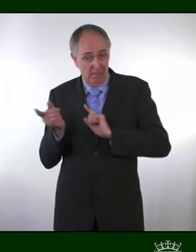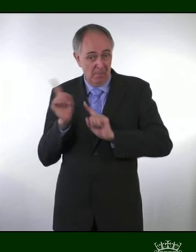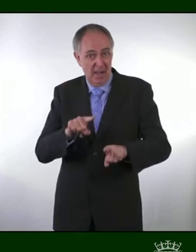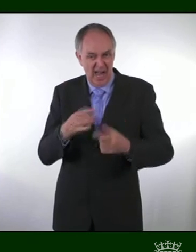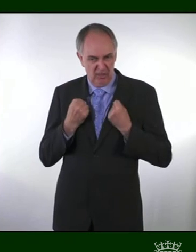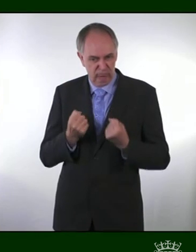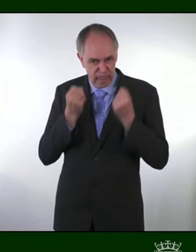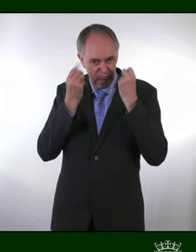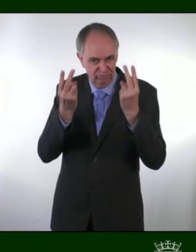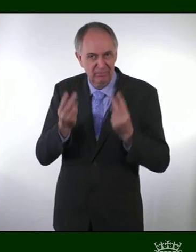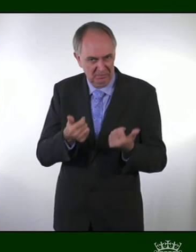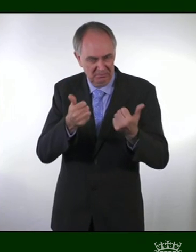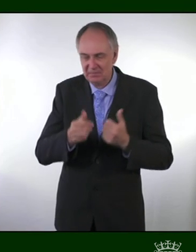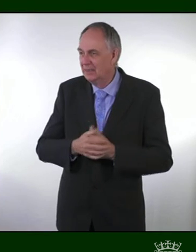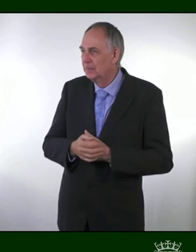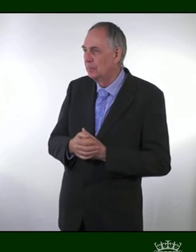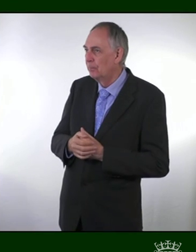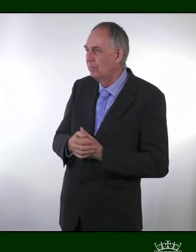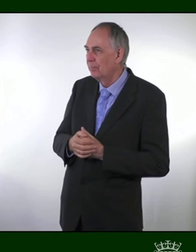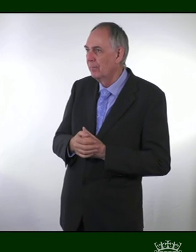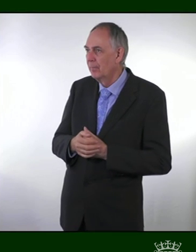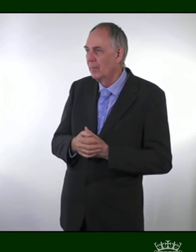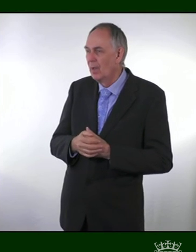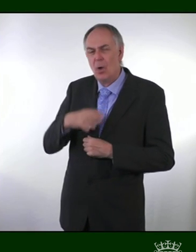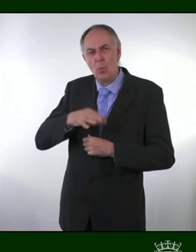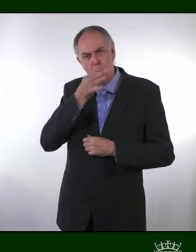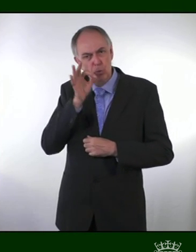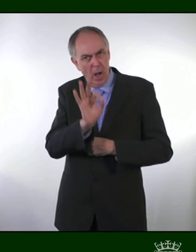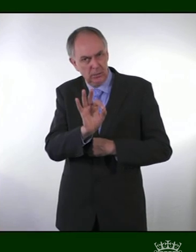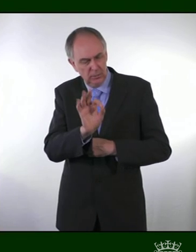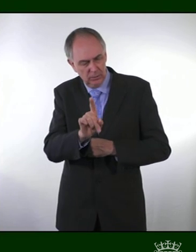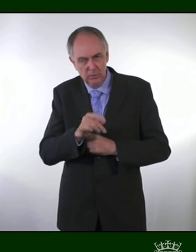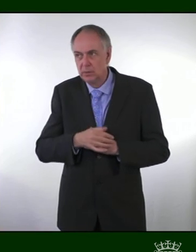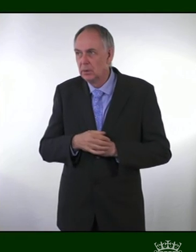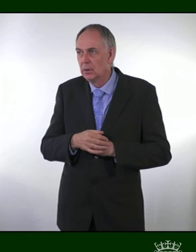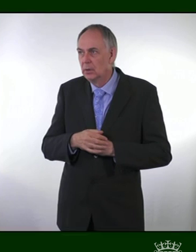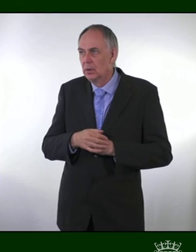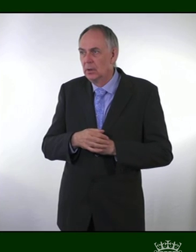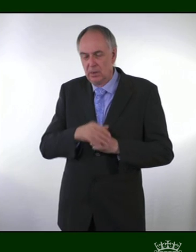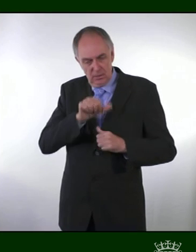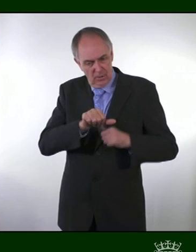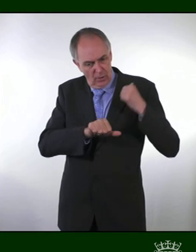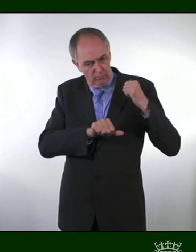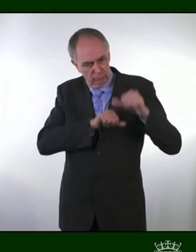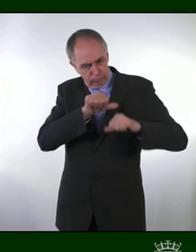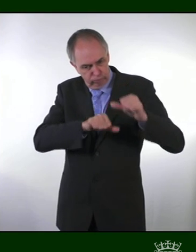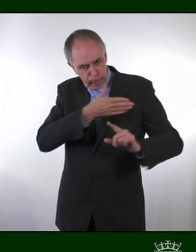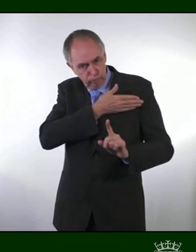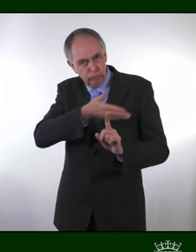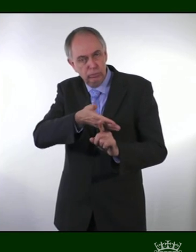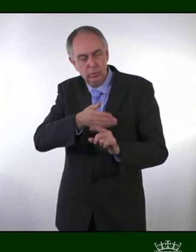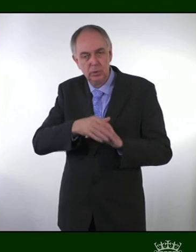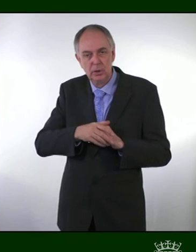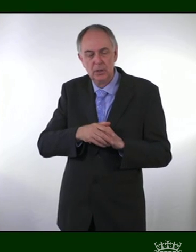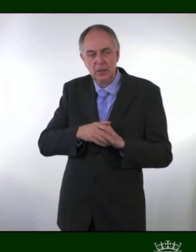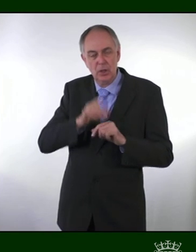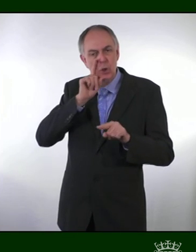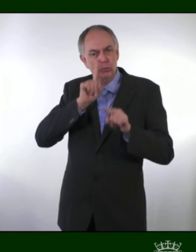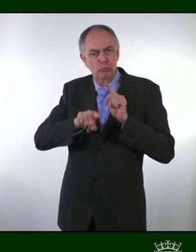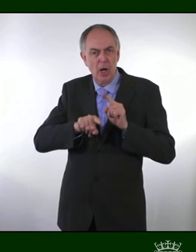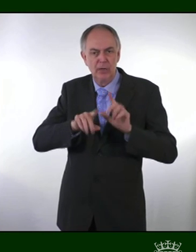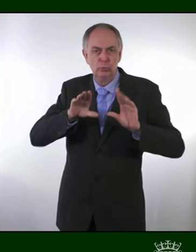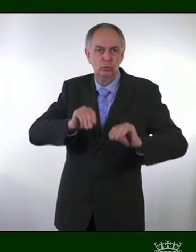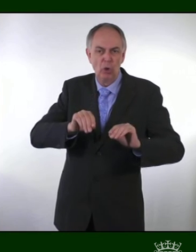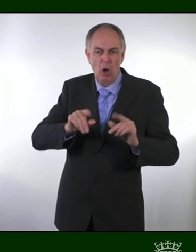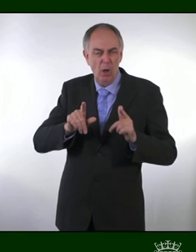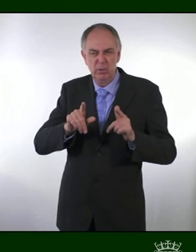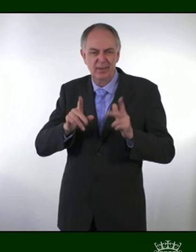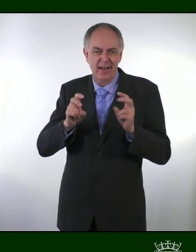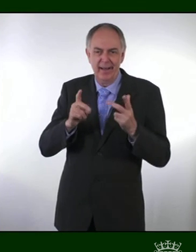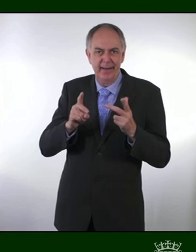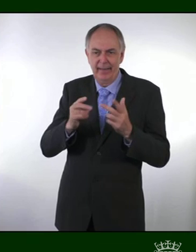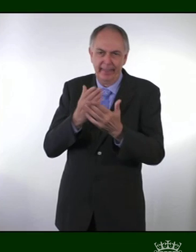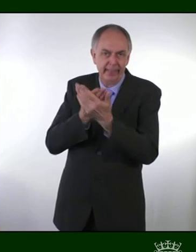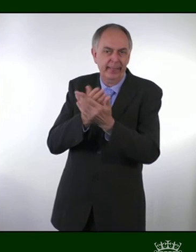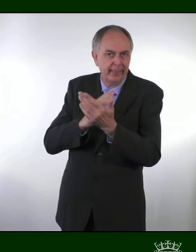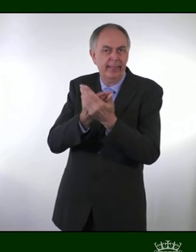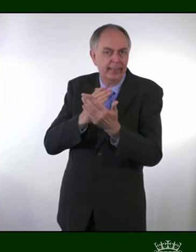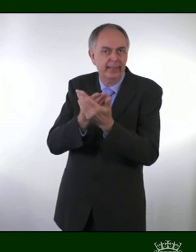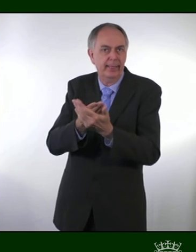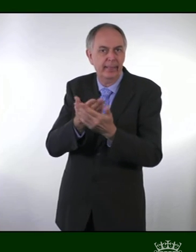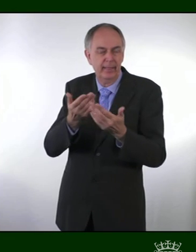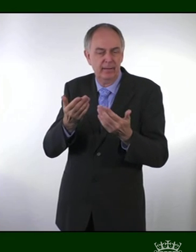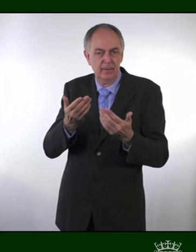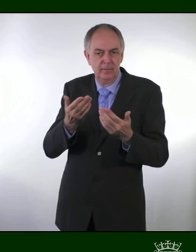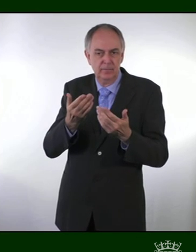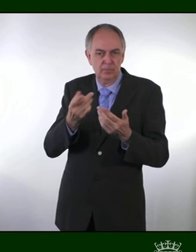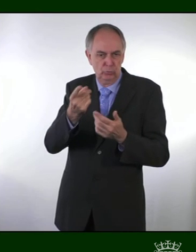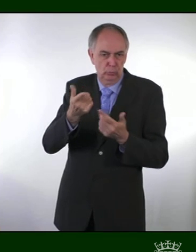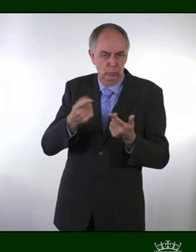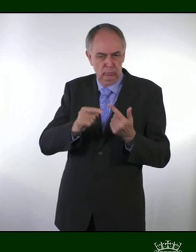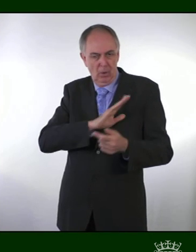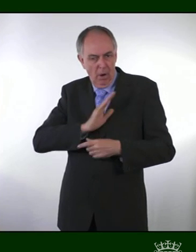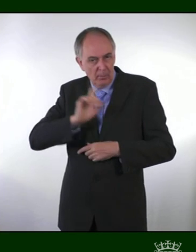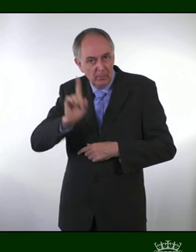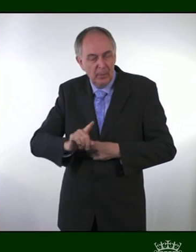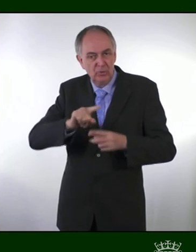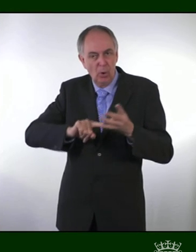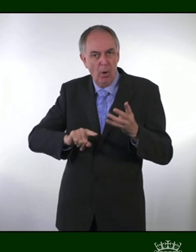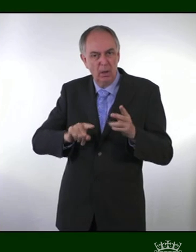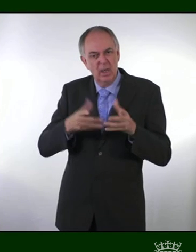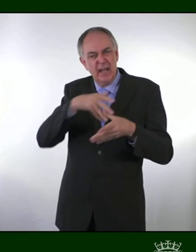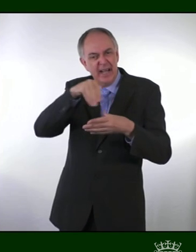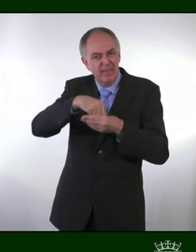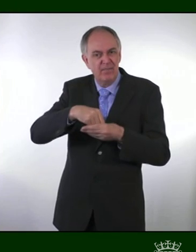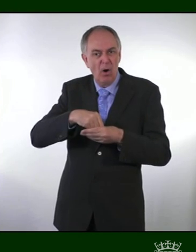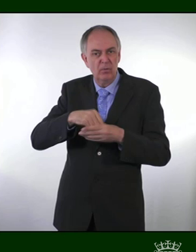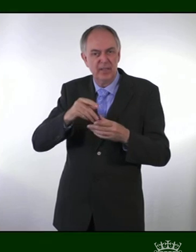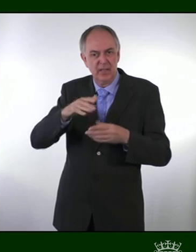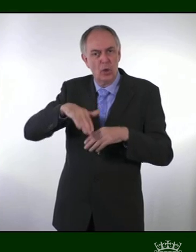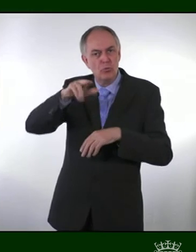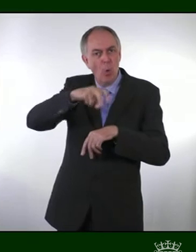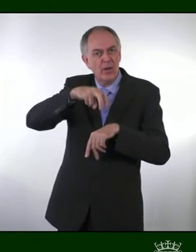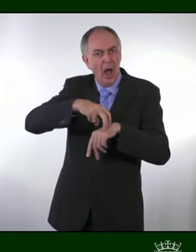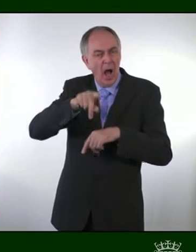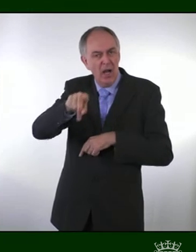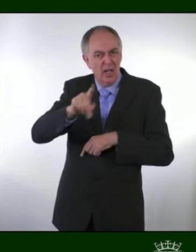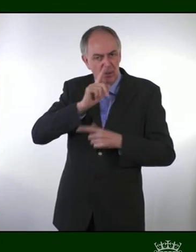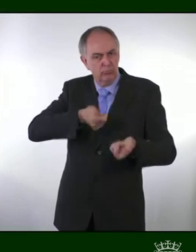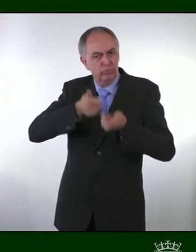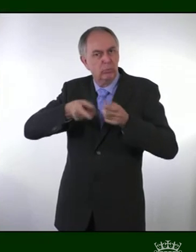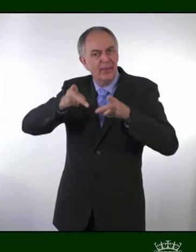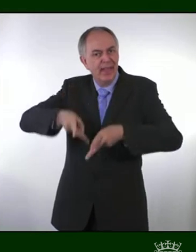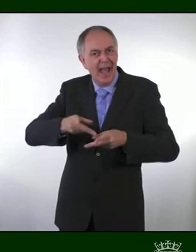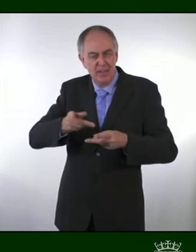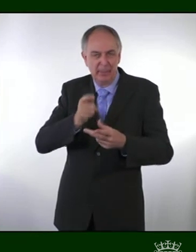Where are we in the process of trying to stop repeated vexatious claims against servicemen and women who have been involved in fatality shootings in the Northern Ireland campaign?